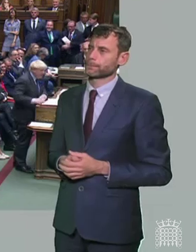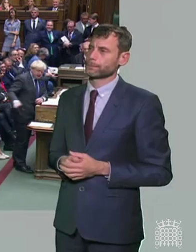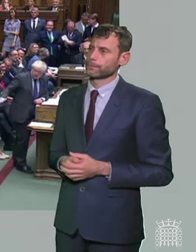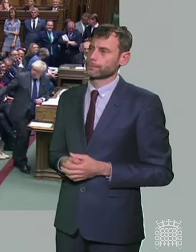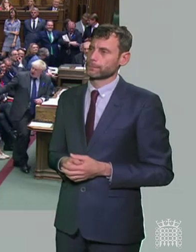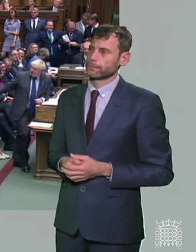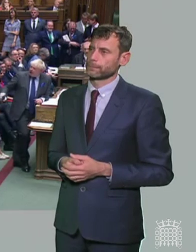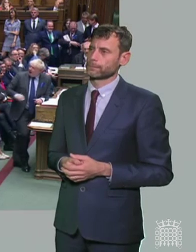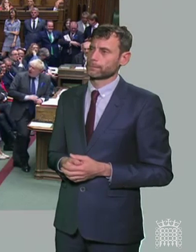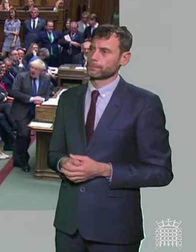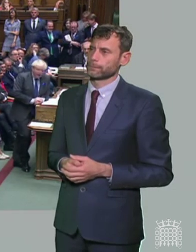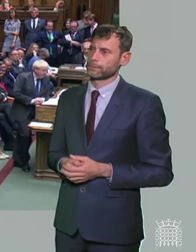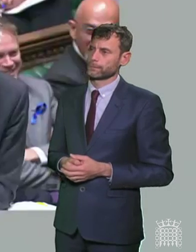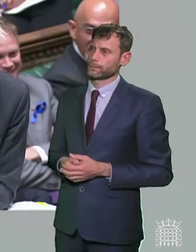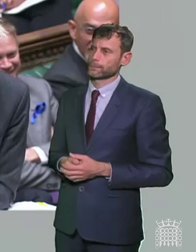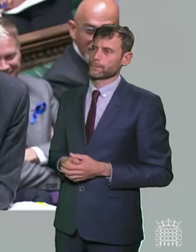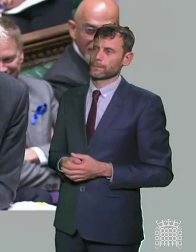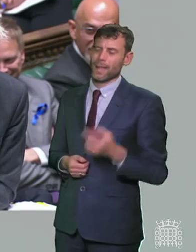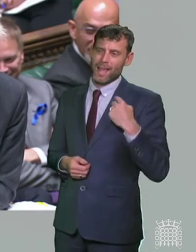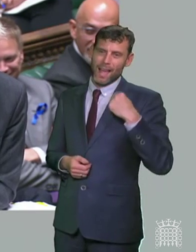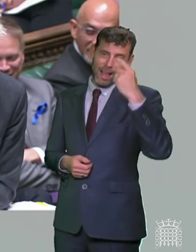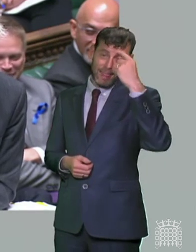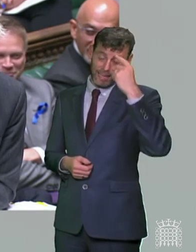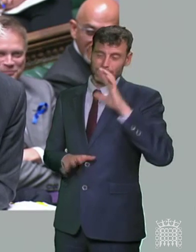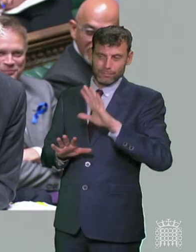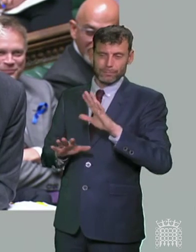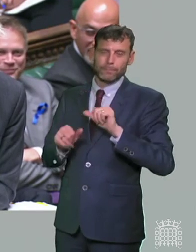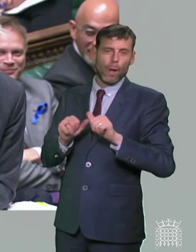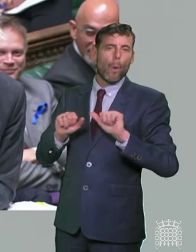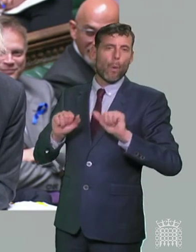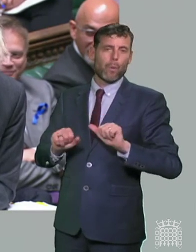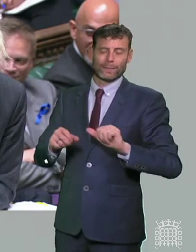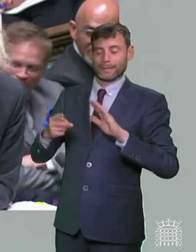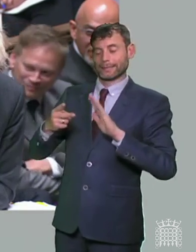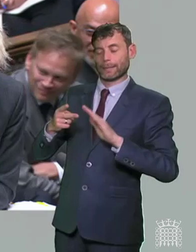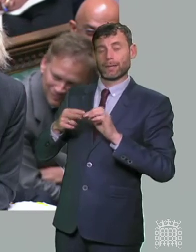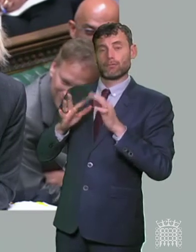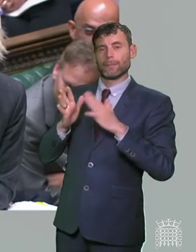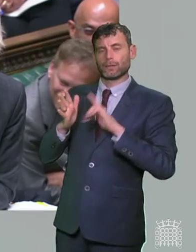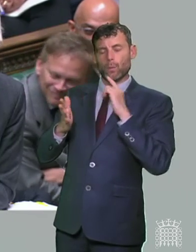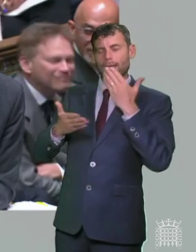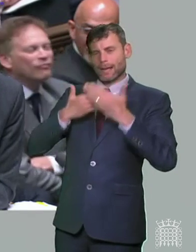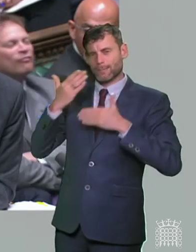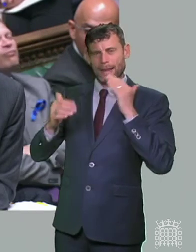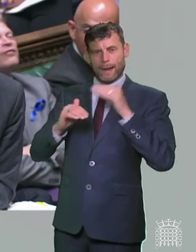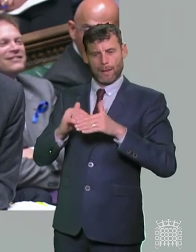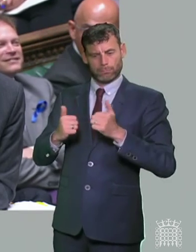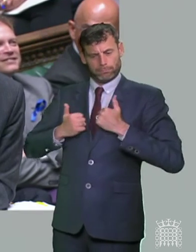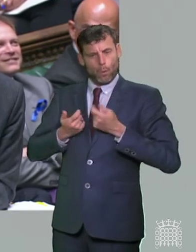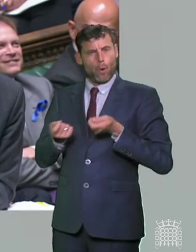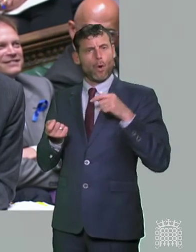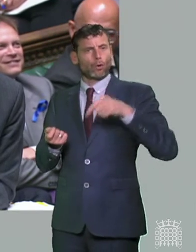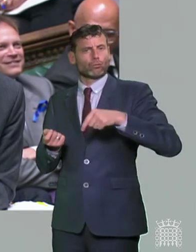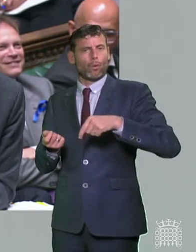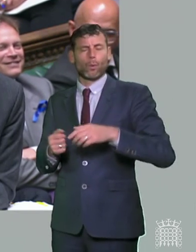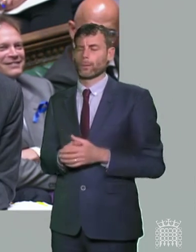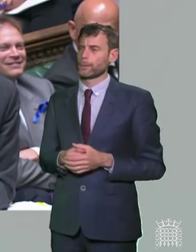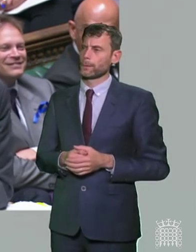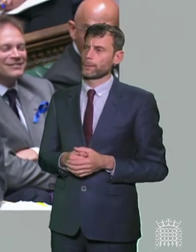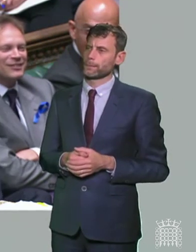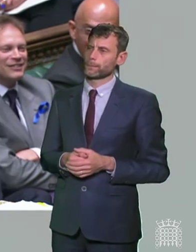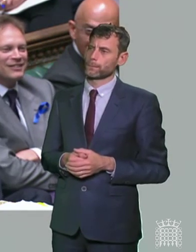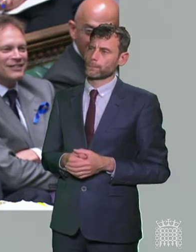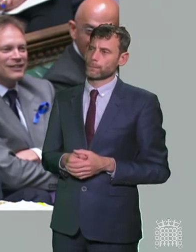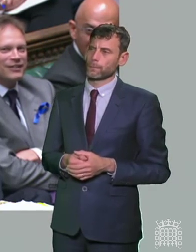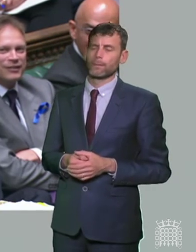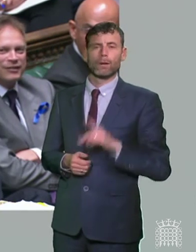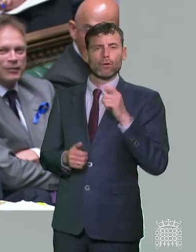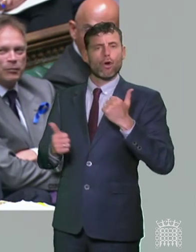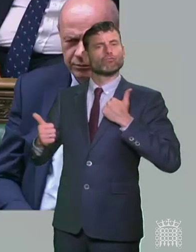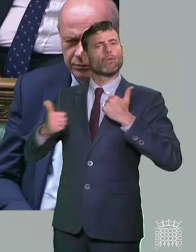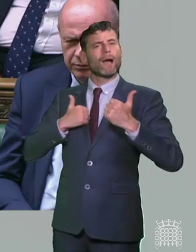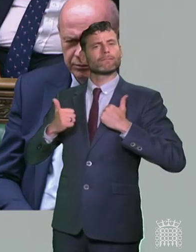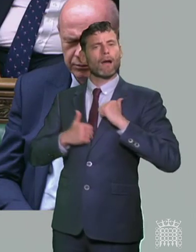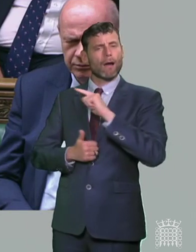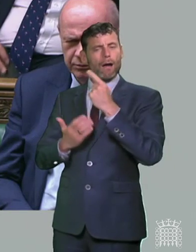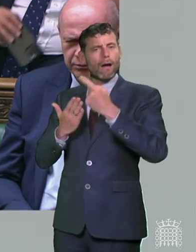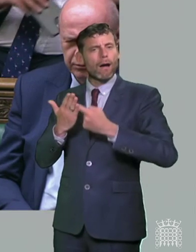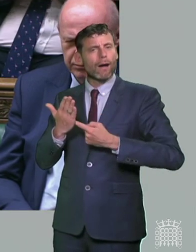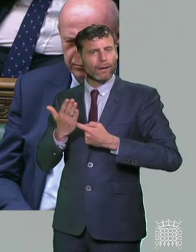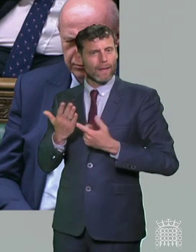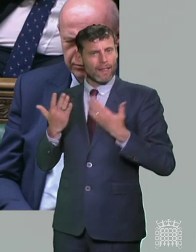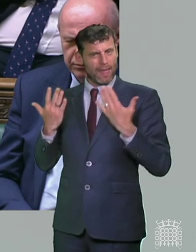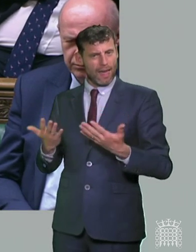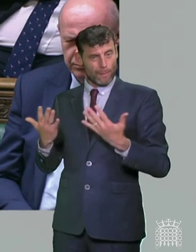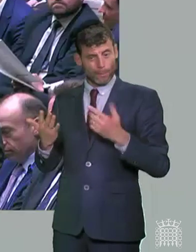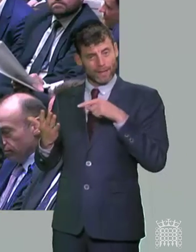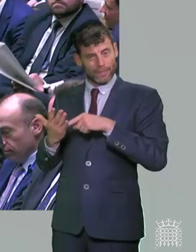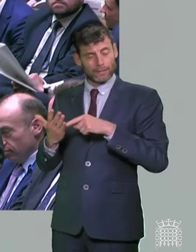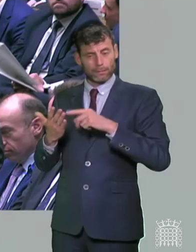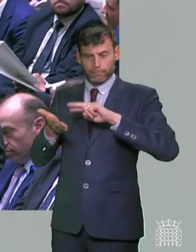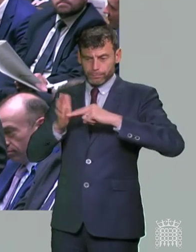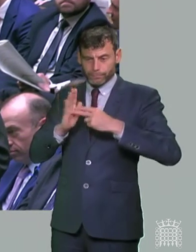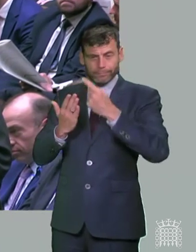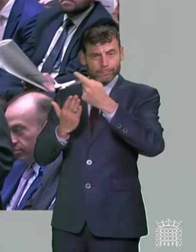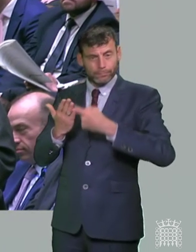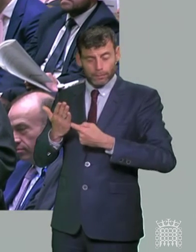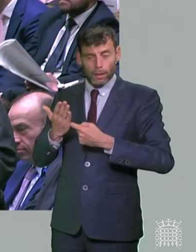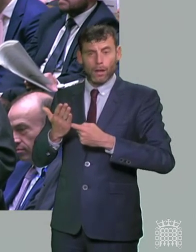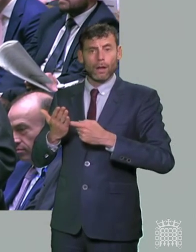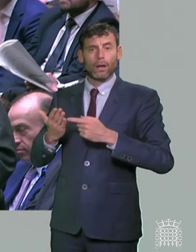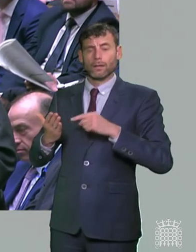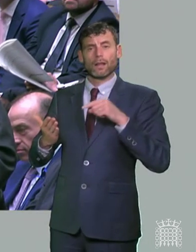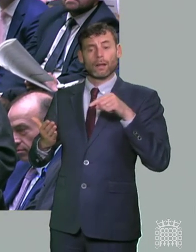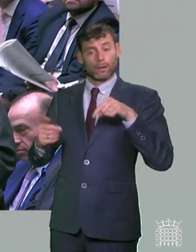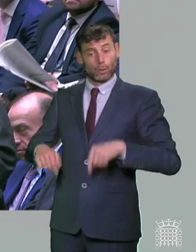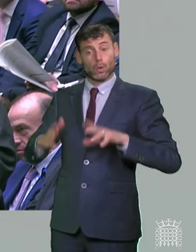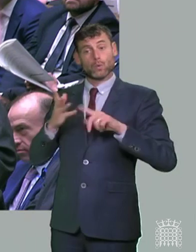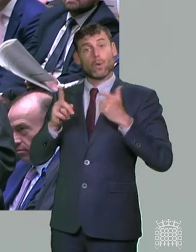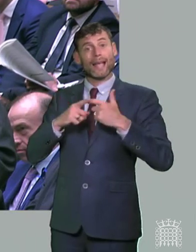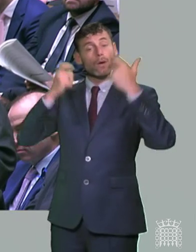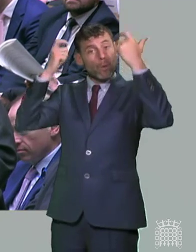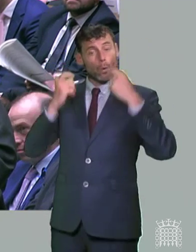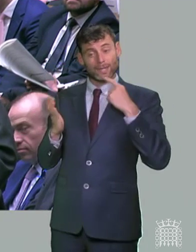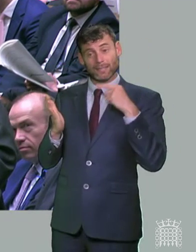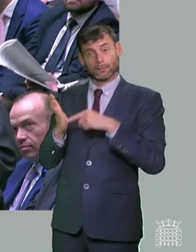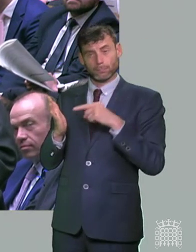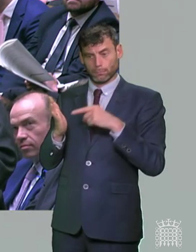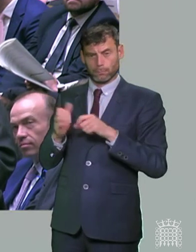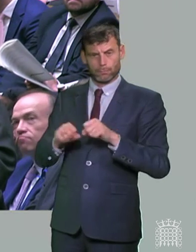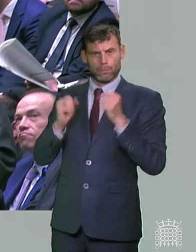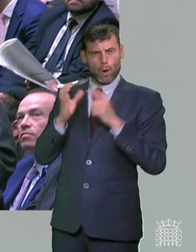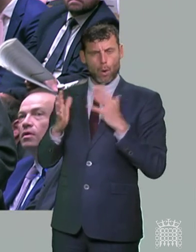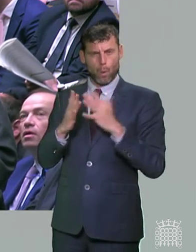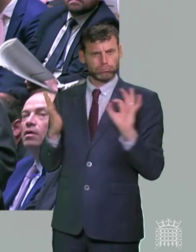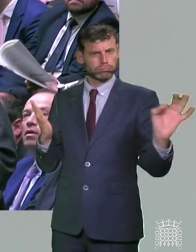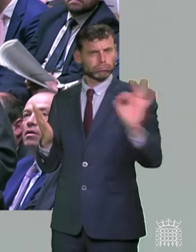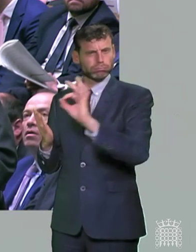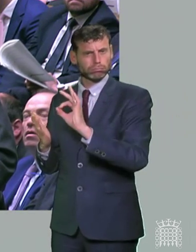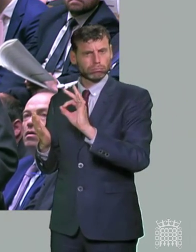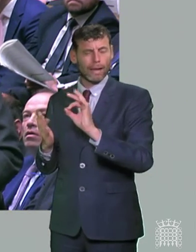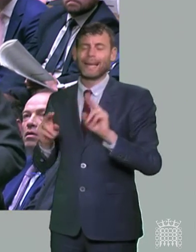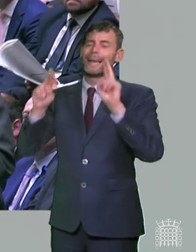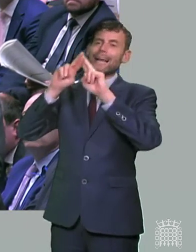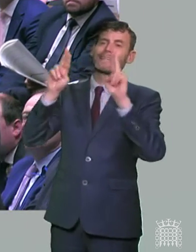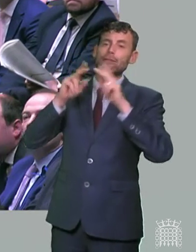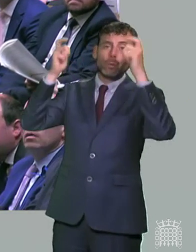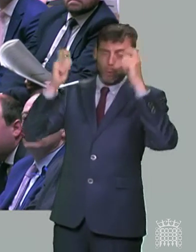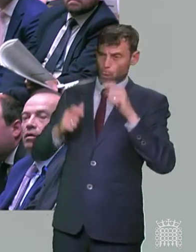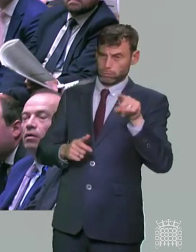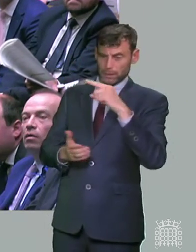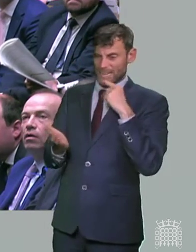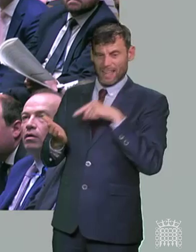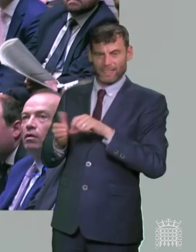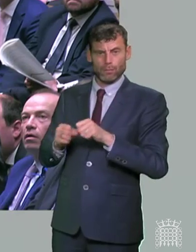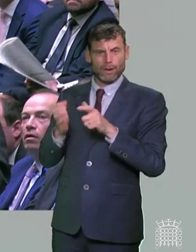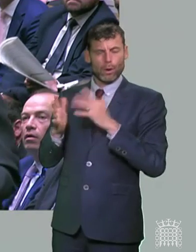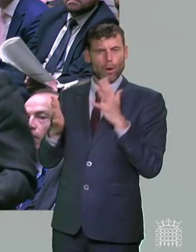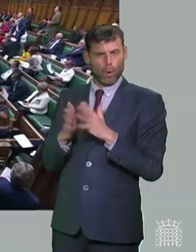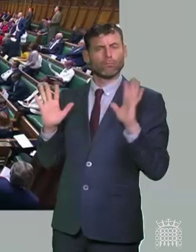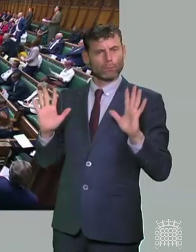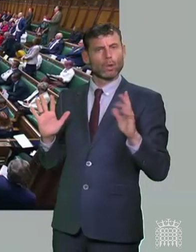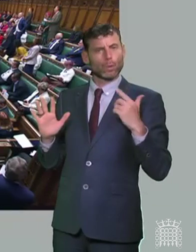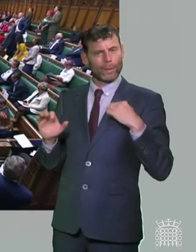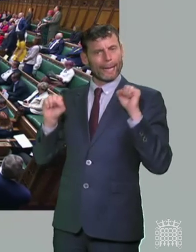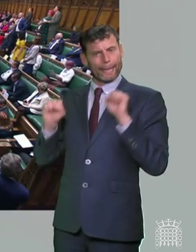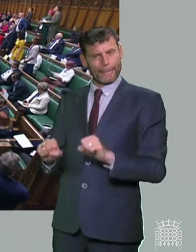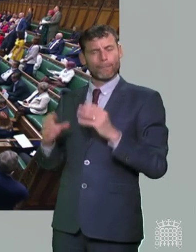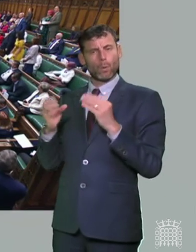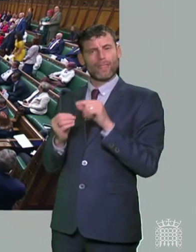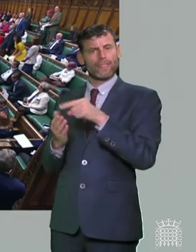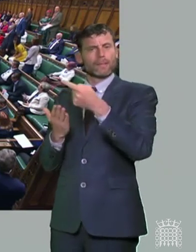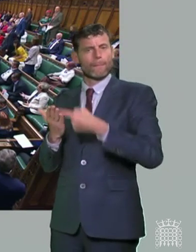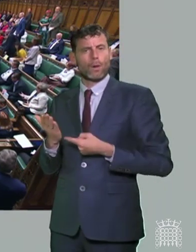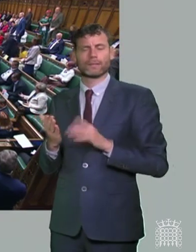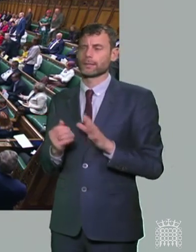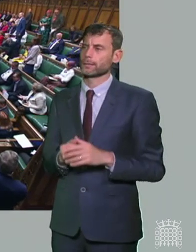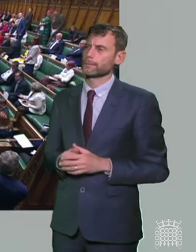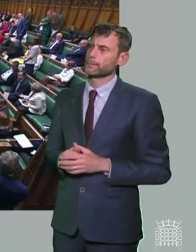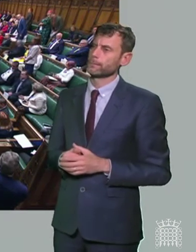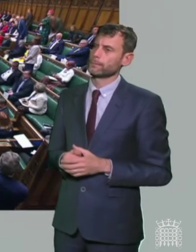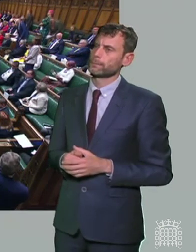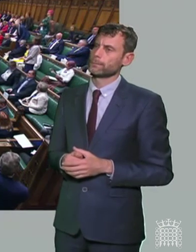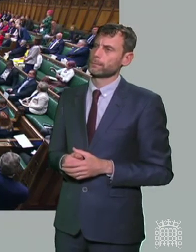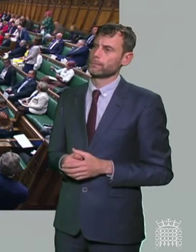I think my right honourable Friend should wait for my right honourable Friend the Deputy Prime Minister to say a little about that in just a moment, but I can tell him that when it comes to the Rwanda policy that we are pursuing, that policy has not been ruled unlawful by any UK court or, so far, by any international court, and we will continue with that policy.